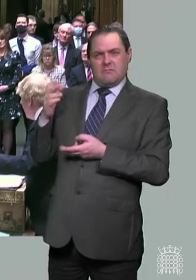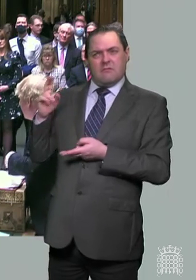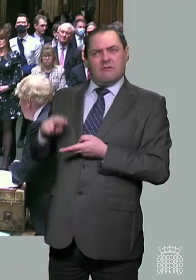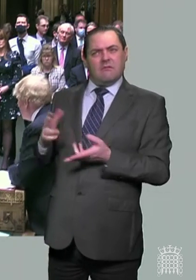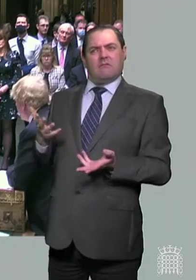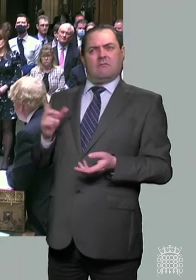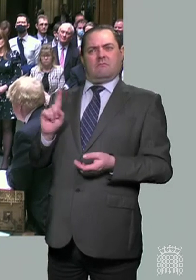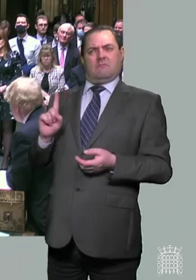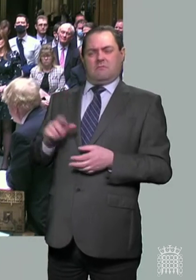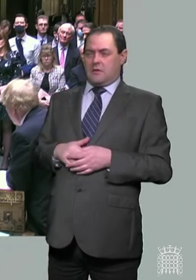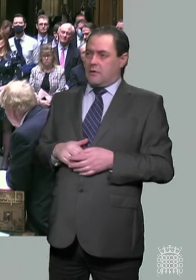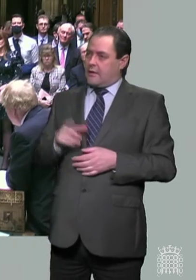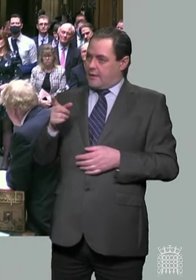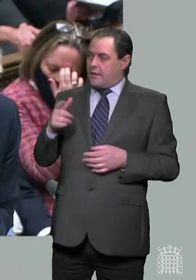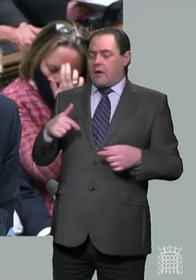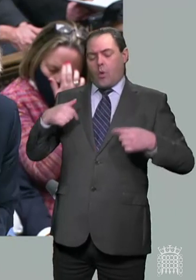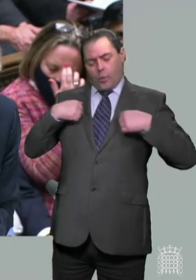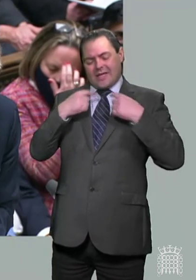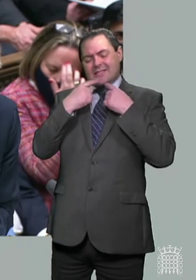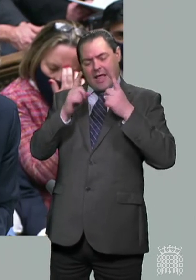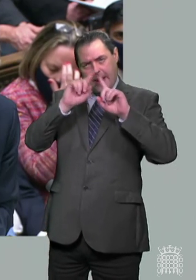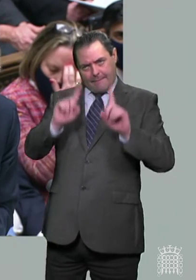What we are telling the people of this country now is that we back our fantastic nurses